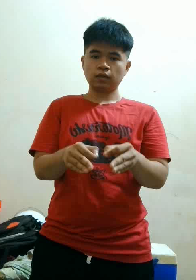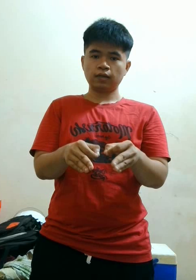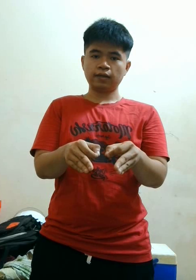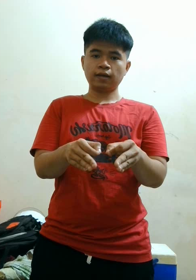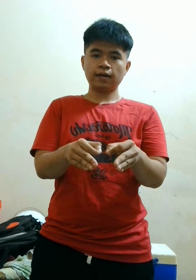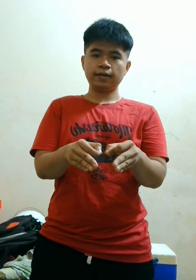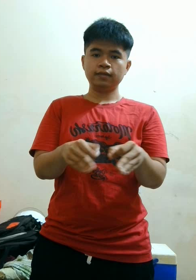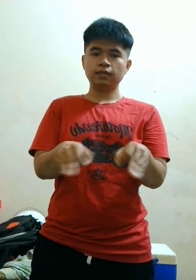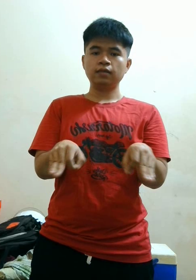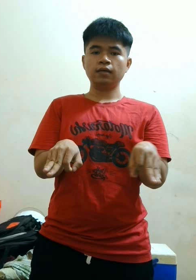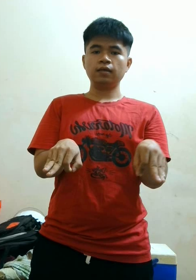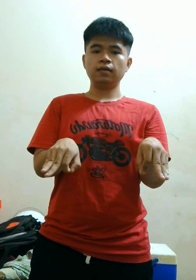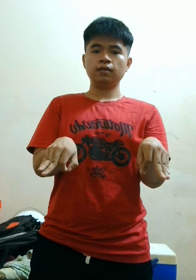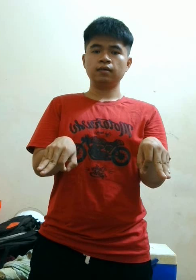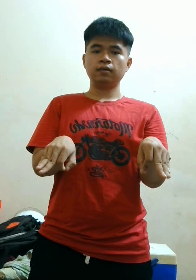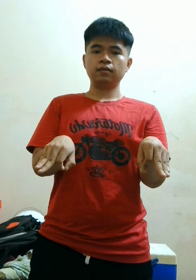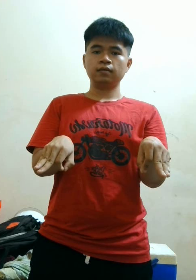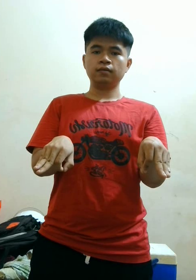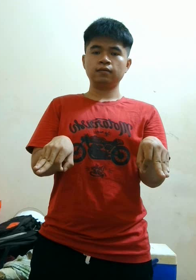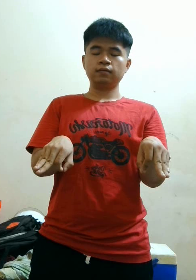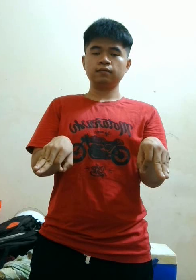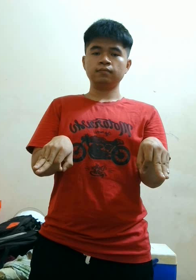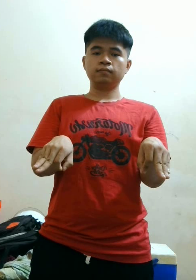cai gi